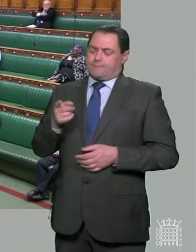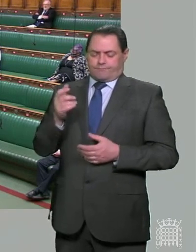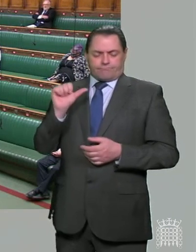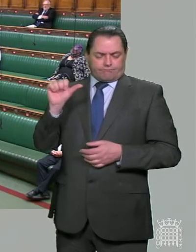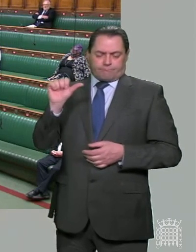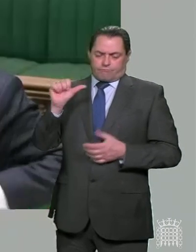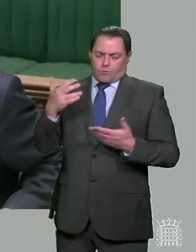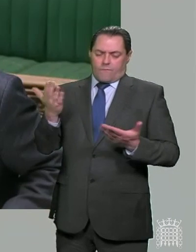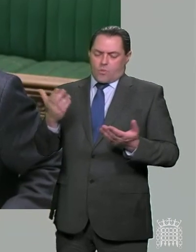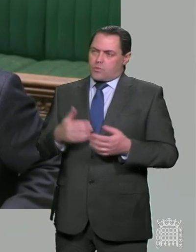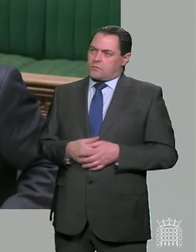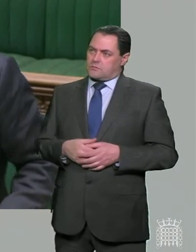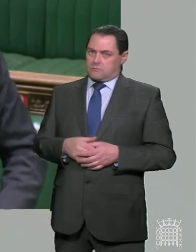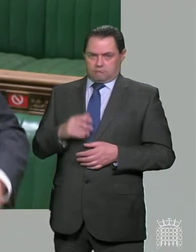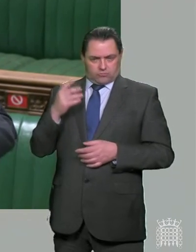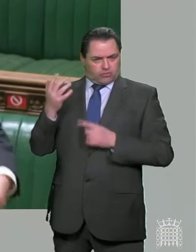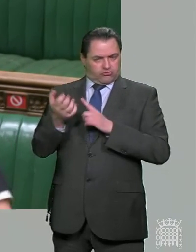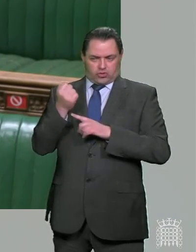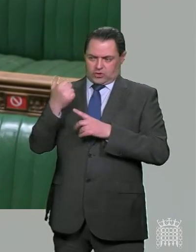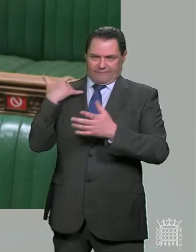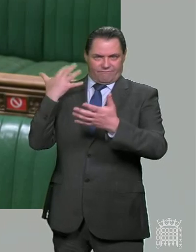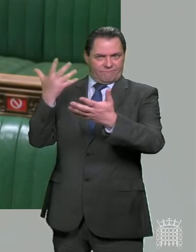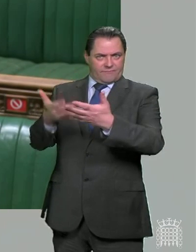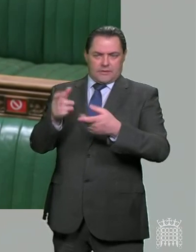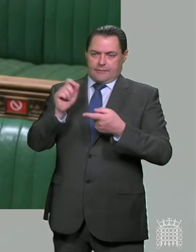Yes, of course—look at what we are achieving.